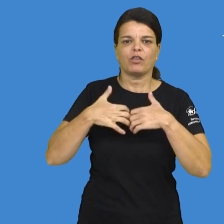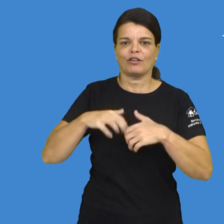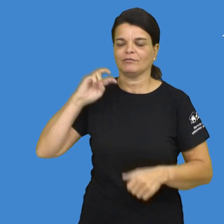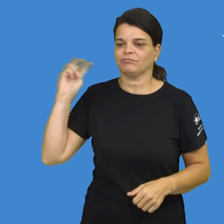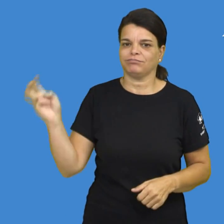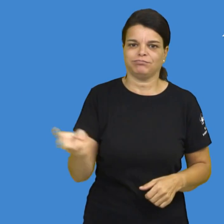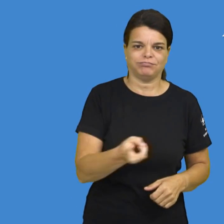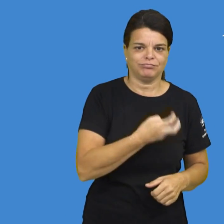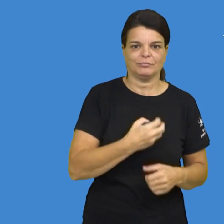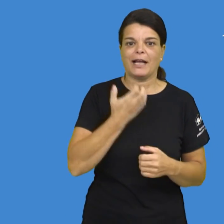etc